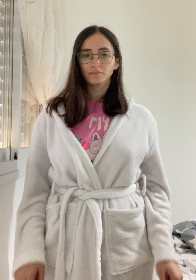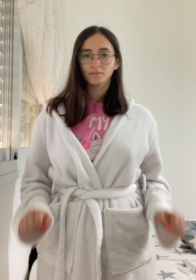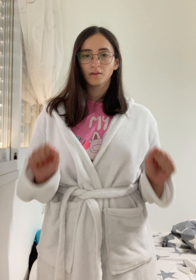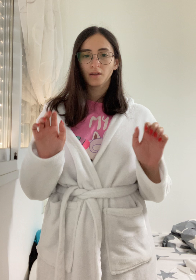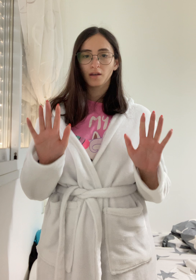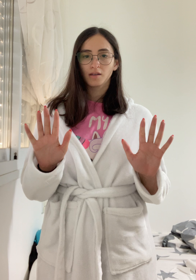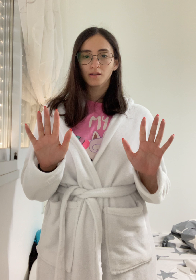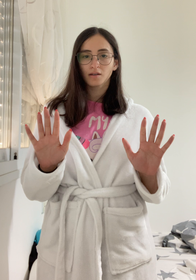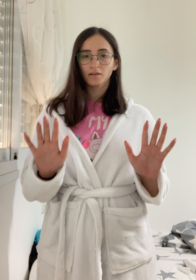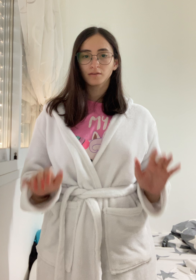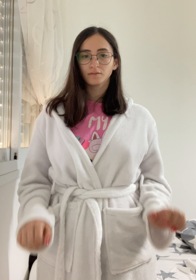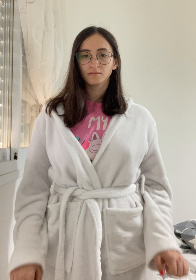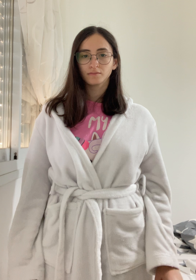עשר